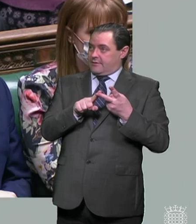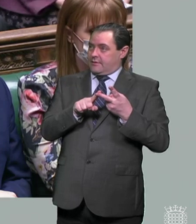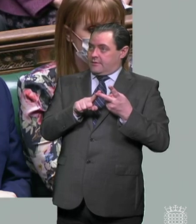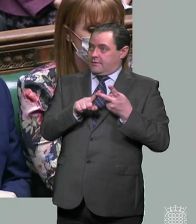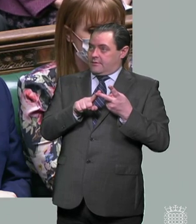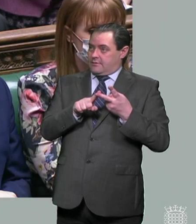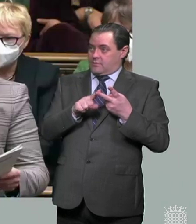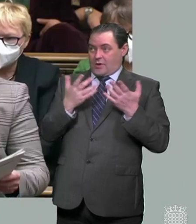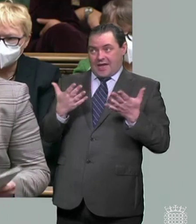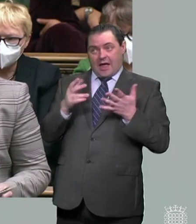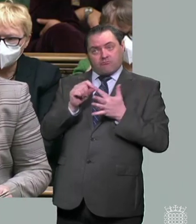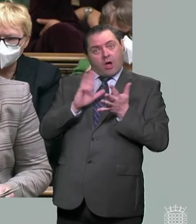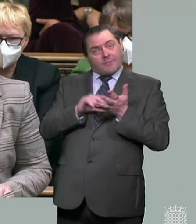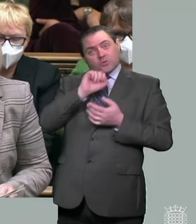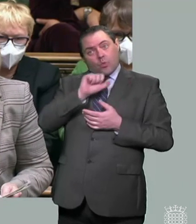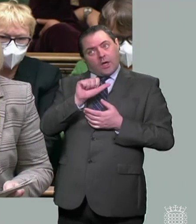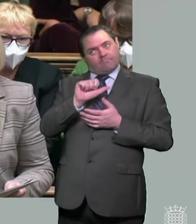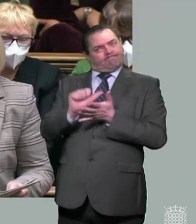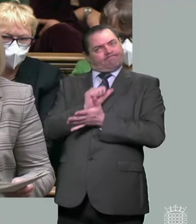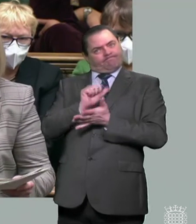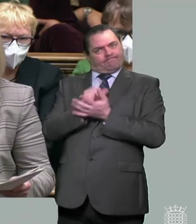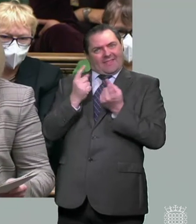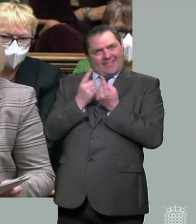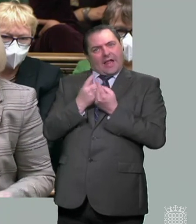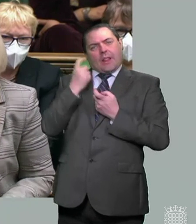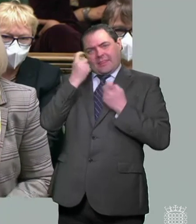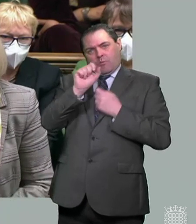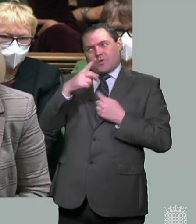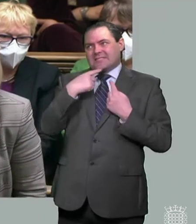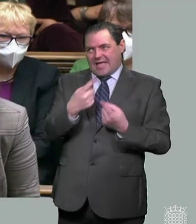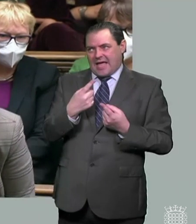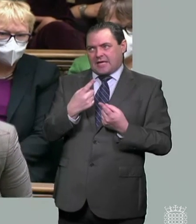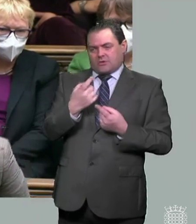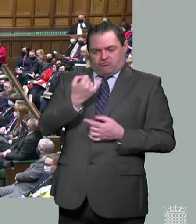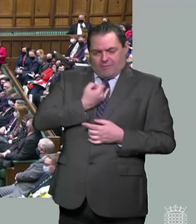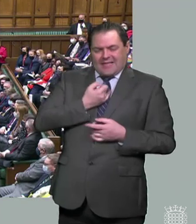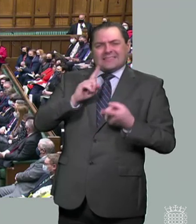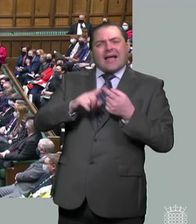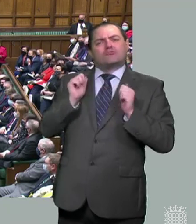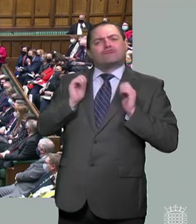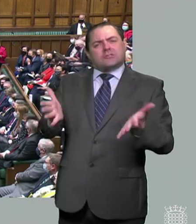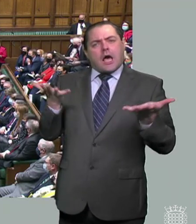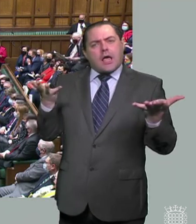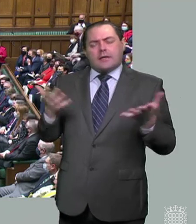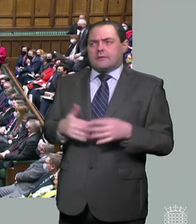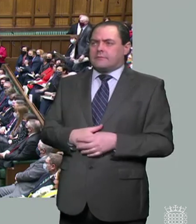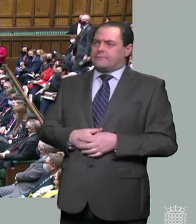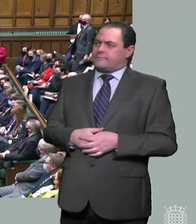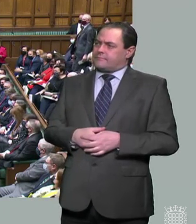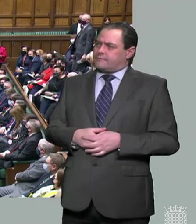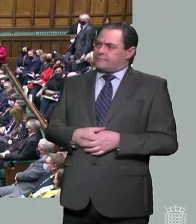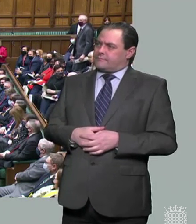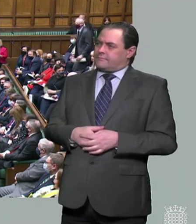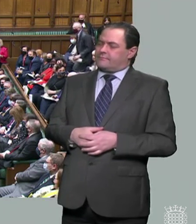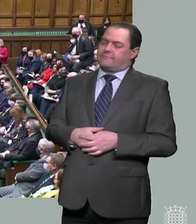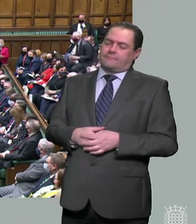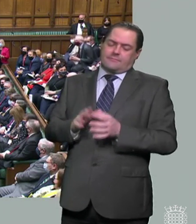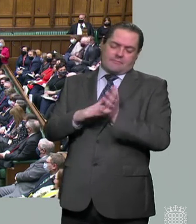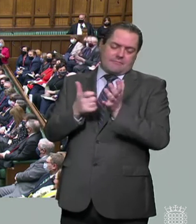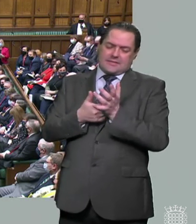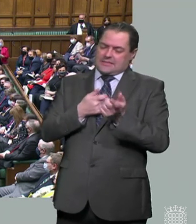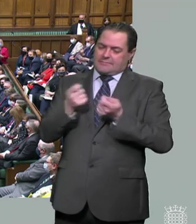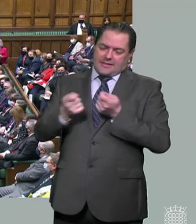Will the Prime Minister do the decent thing? Will he reconsider his words, repent and resign?